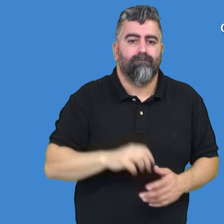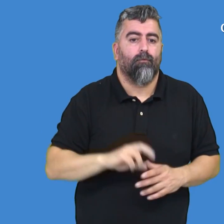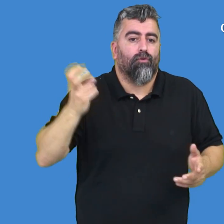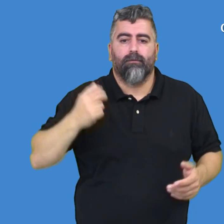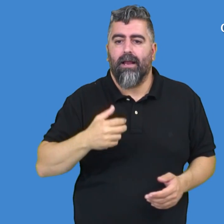otro